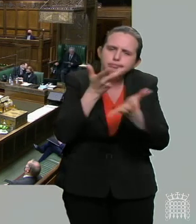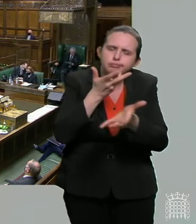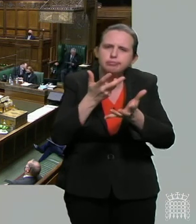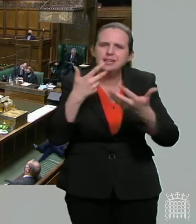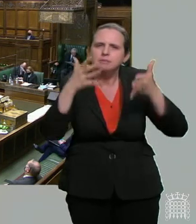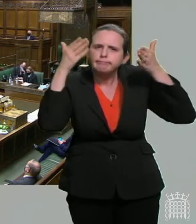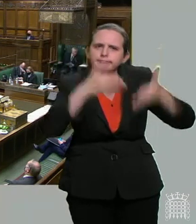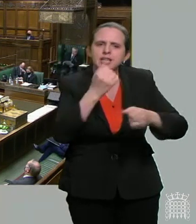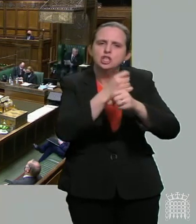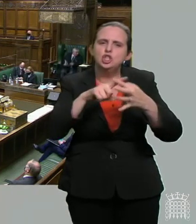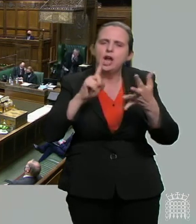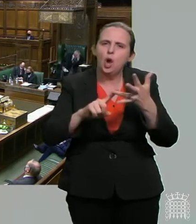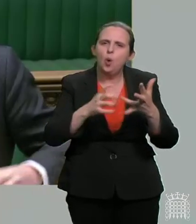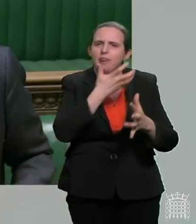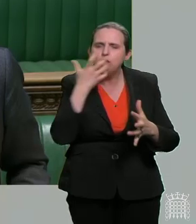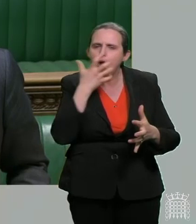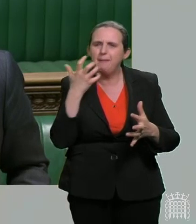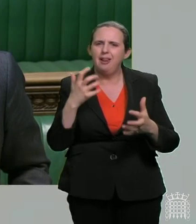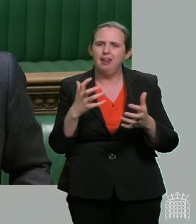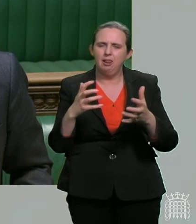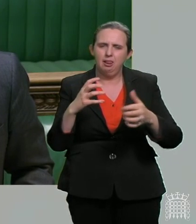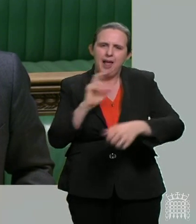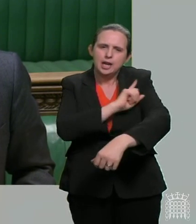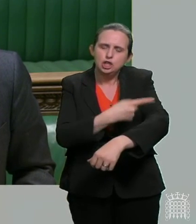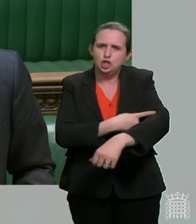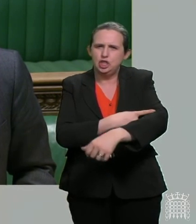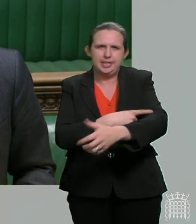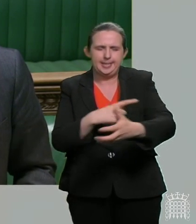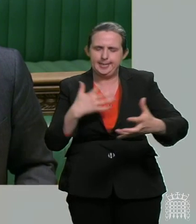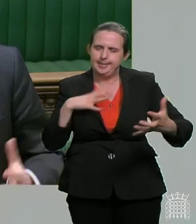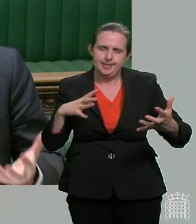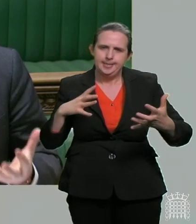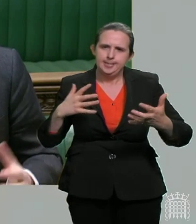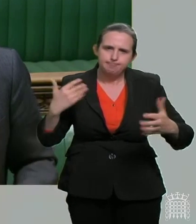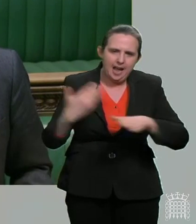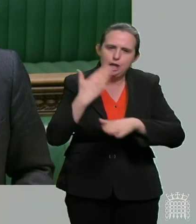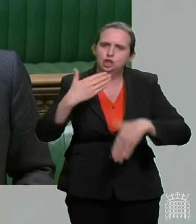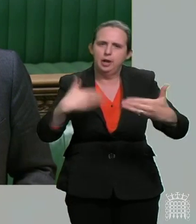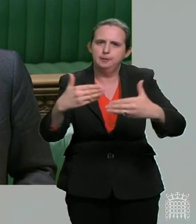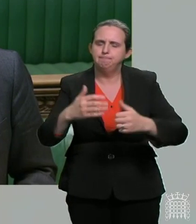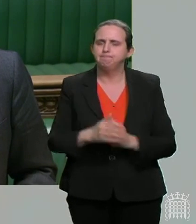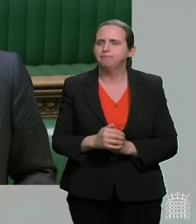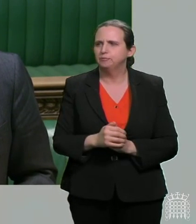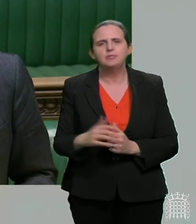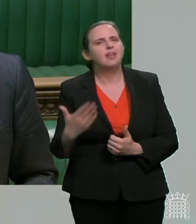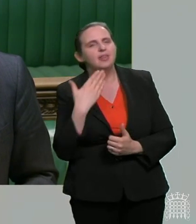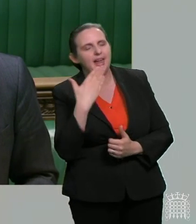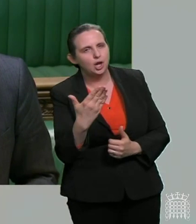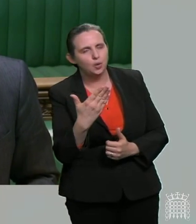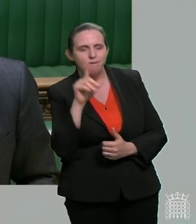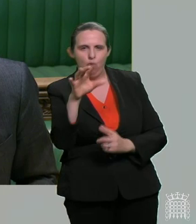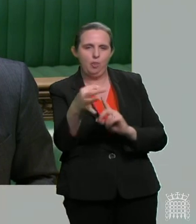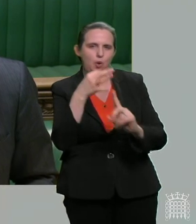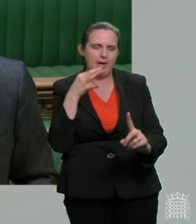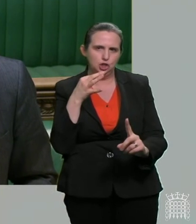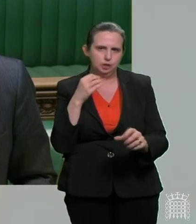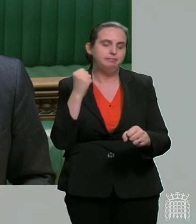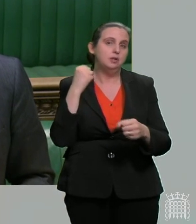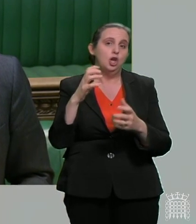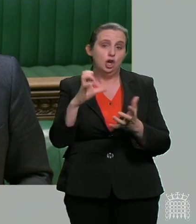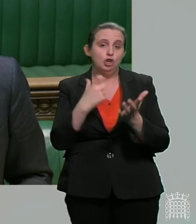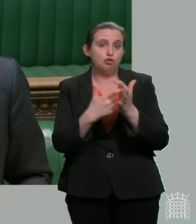I thank my honourable Friend for the excellent point he makes about Crewe and the way it is now in the forefront of deep geothermal energy exploration.